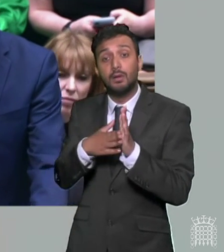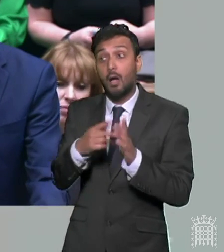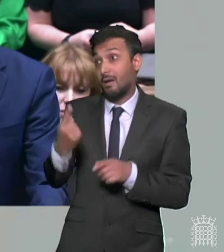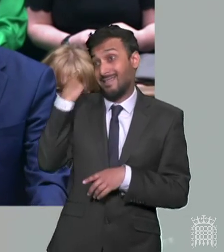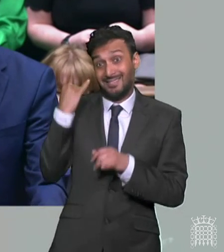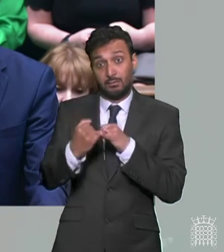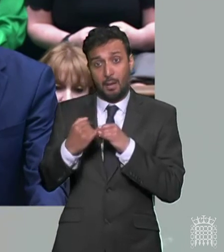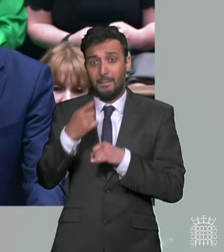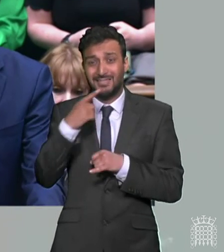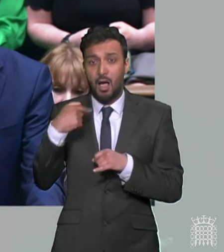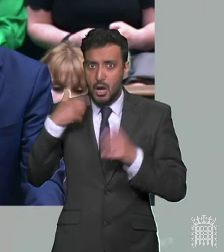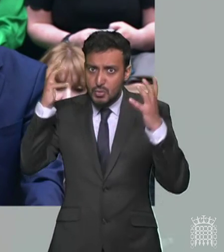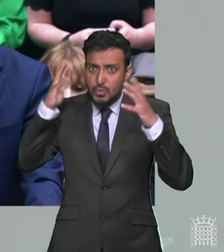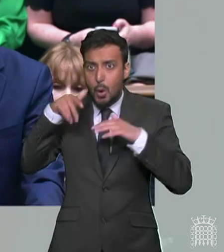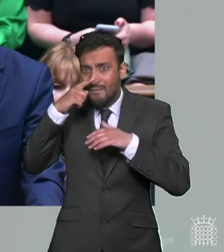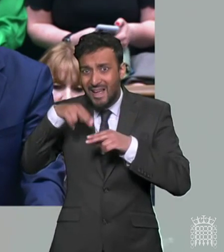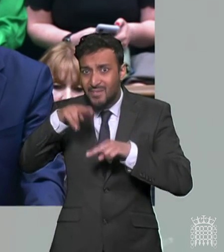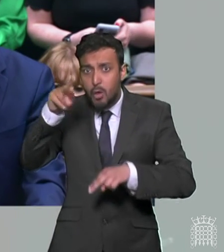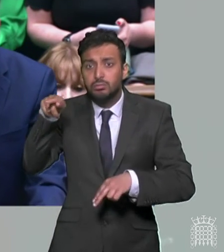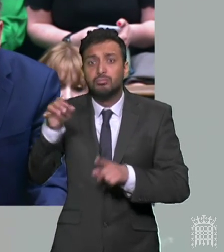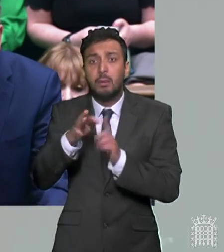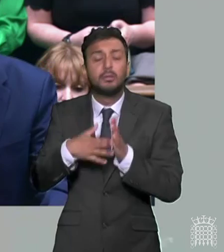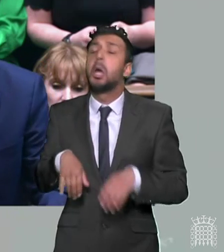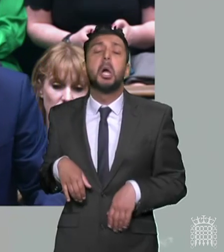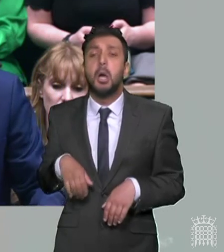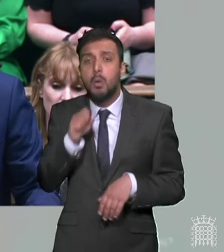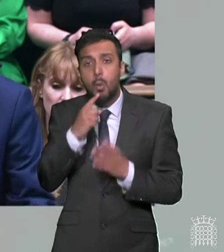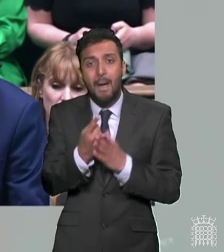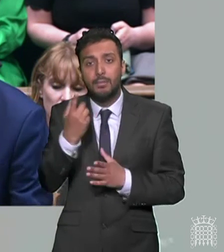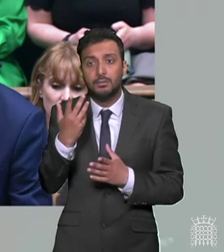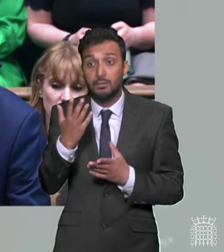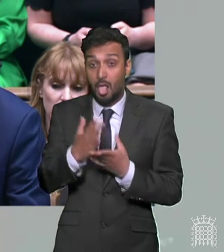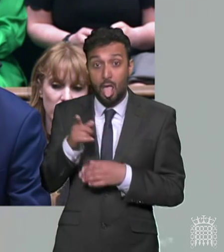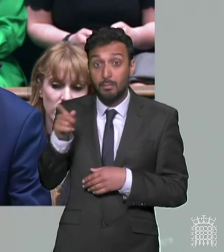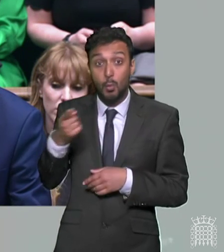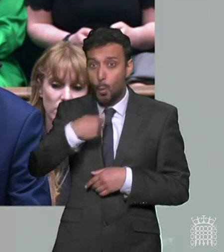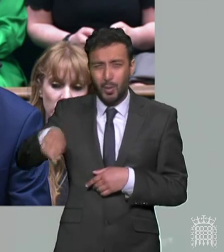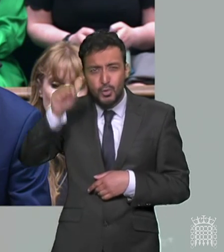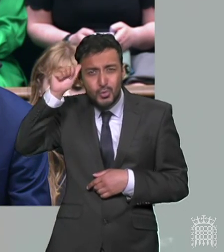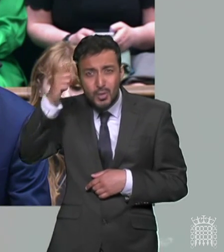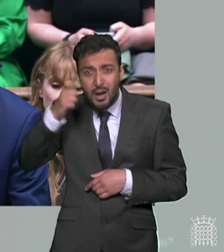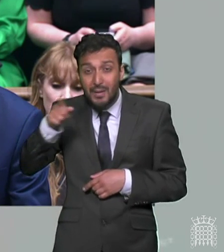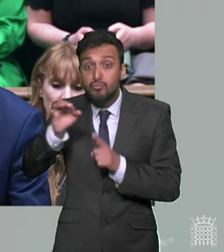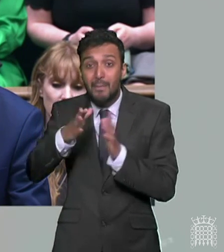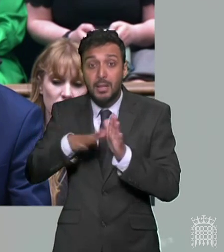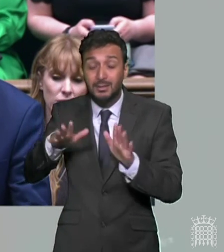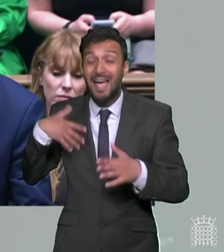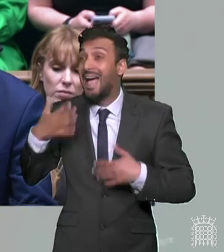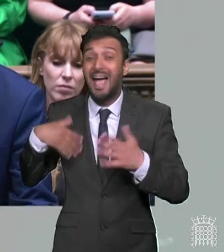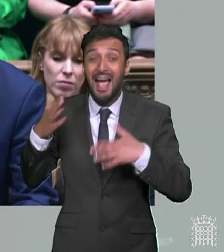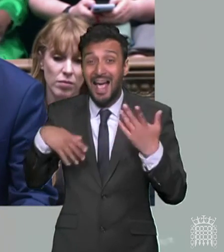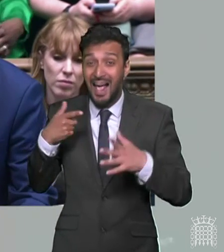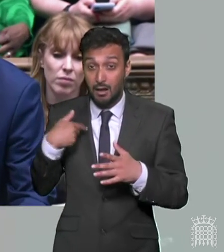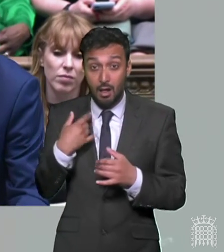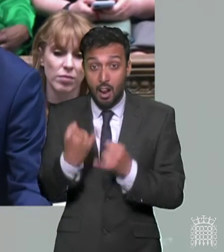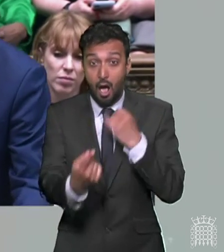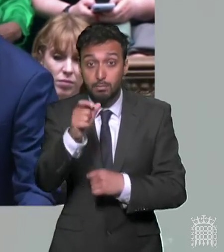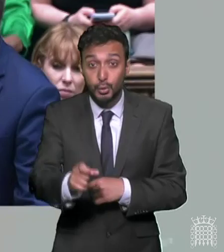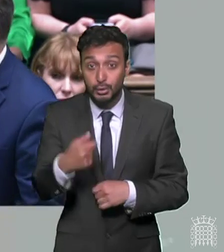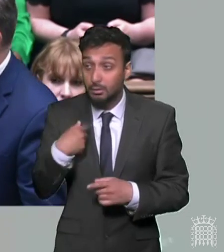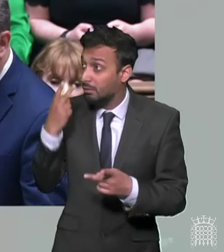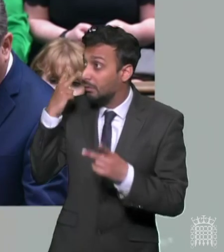He was the last person to spot the cost of living crisis, just as he is the last person to back Labour’s plan to help people through it.